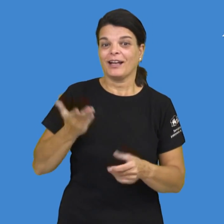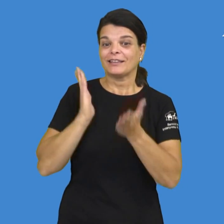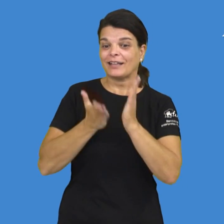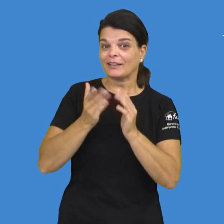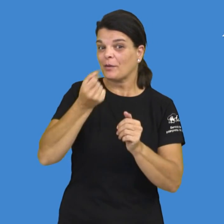terapia